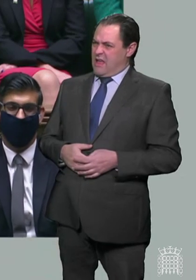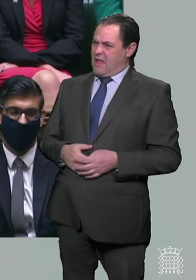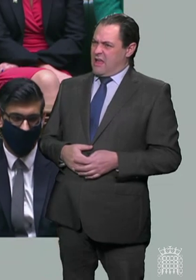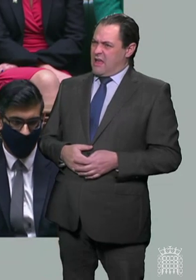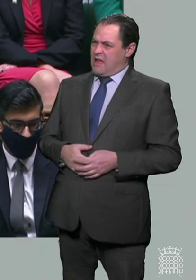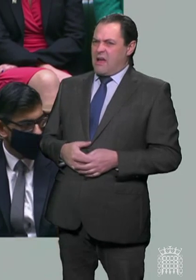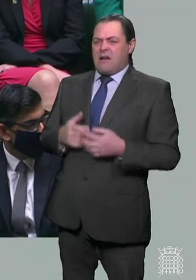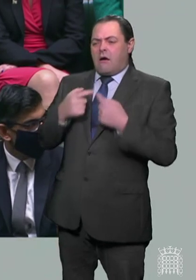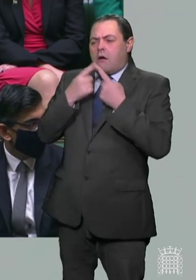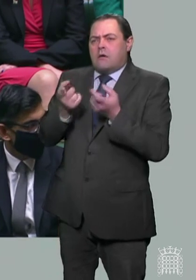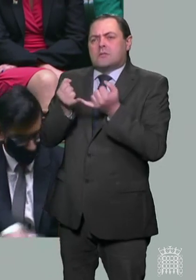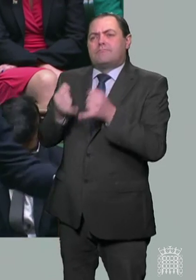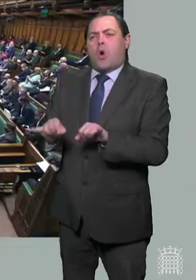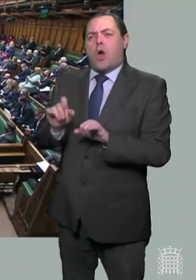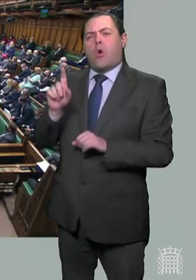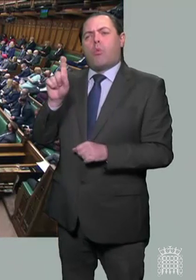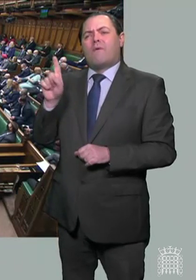We are going to produce a fantastic—